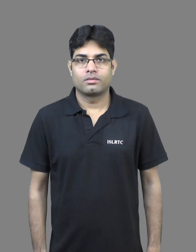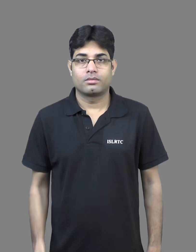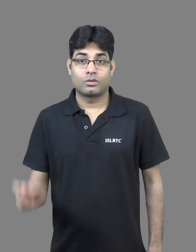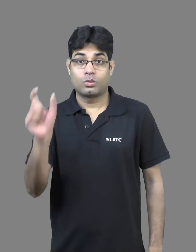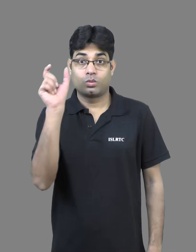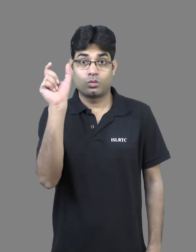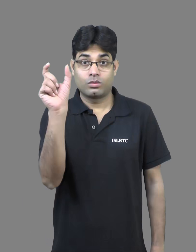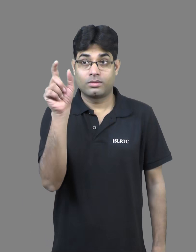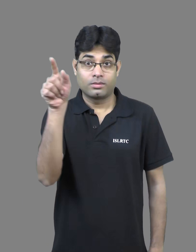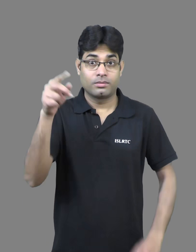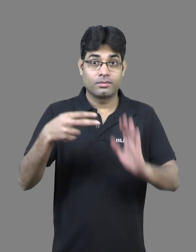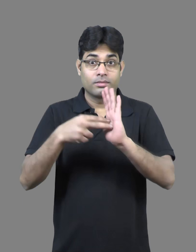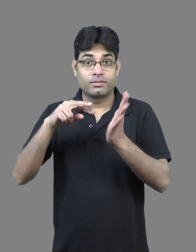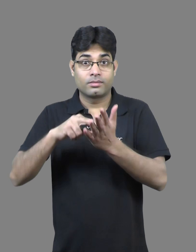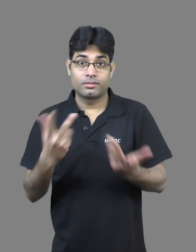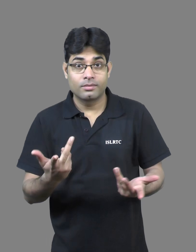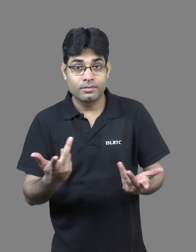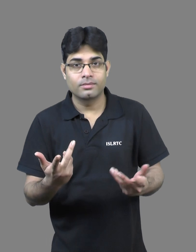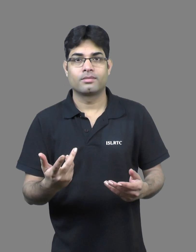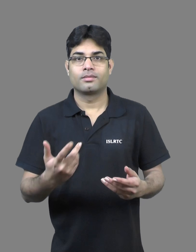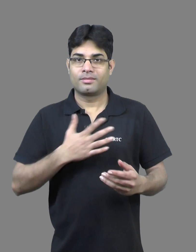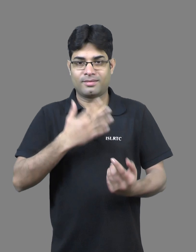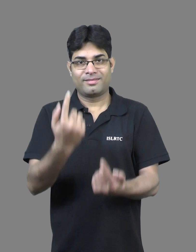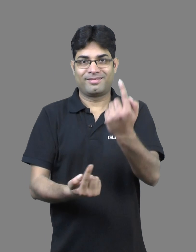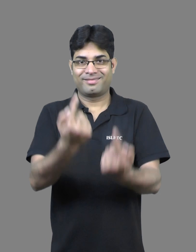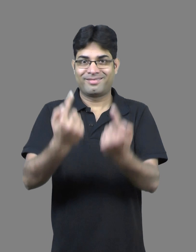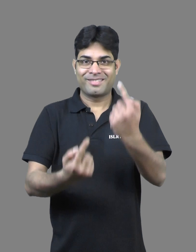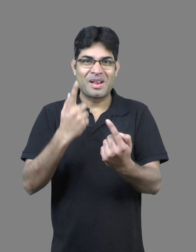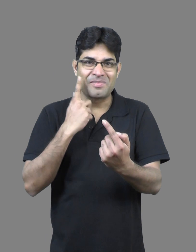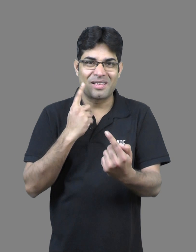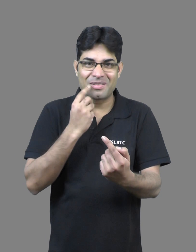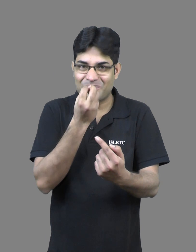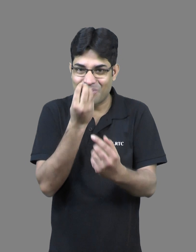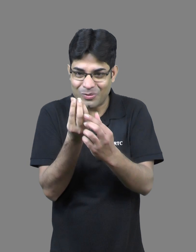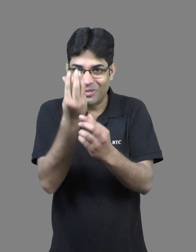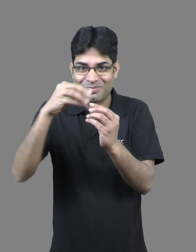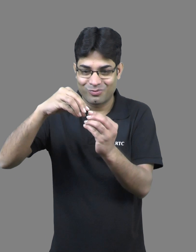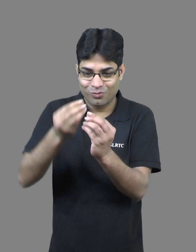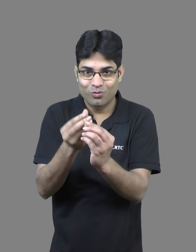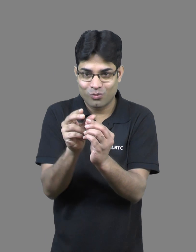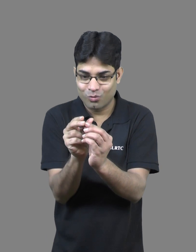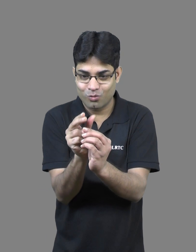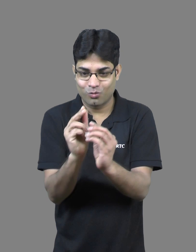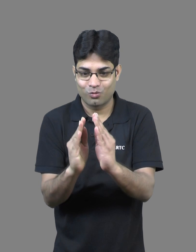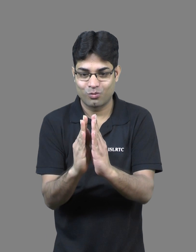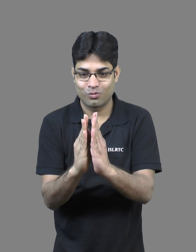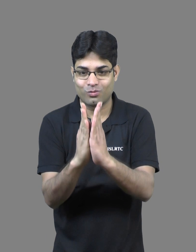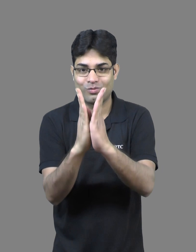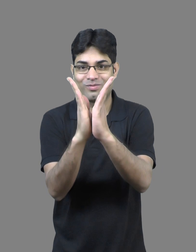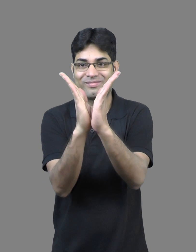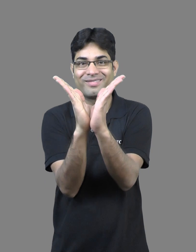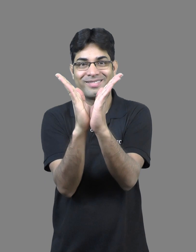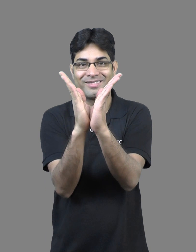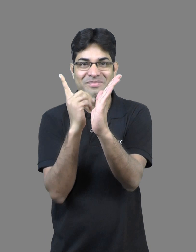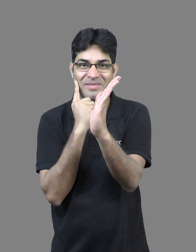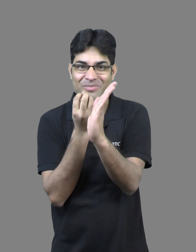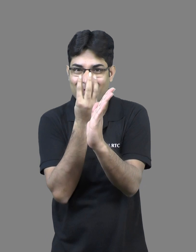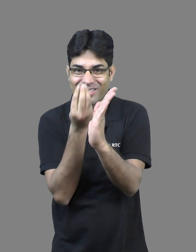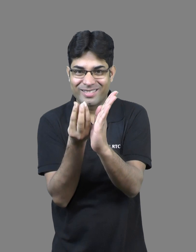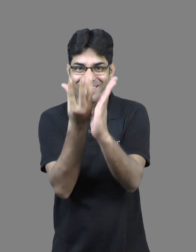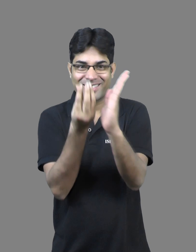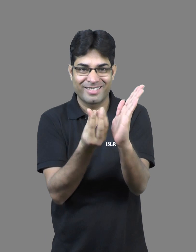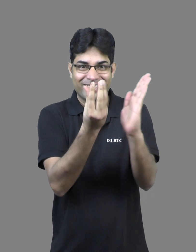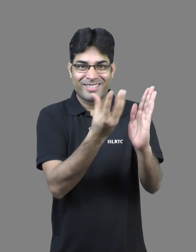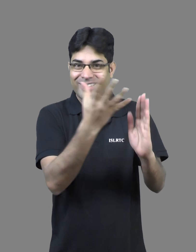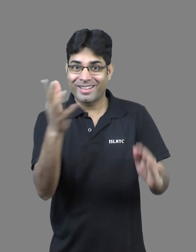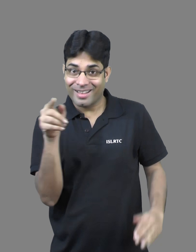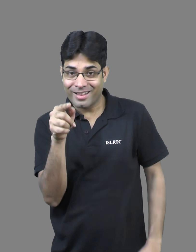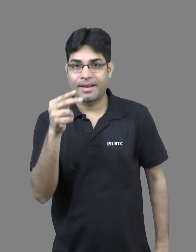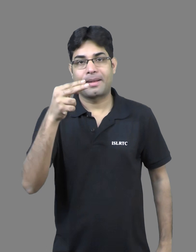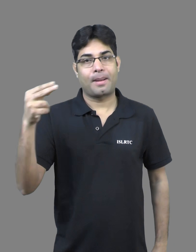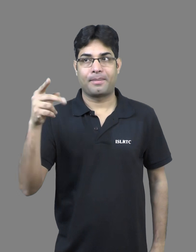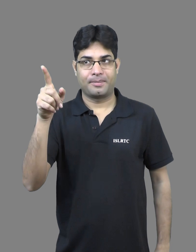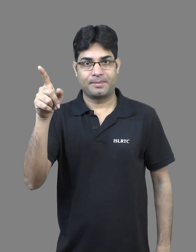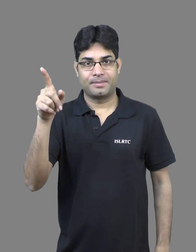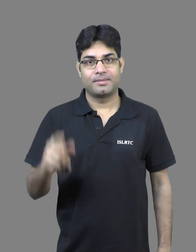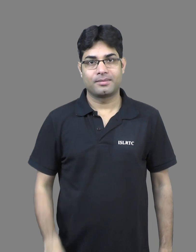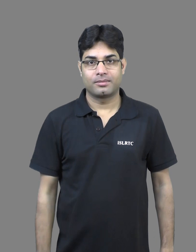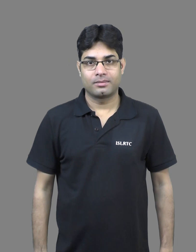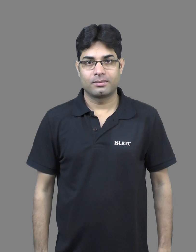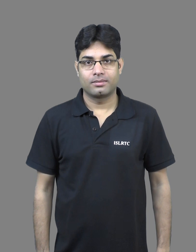Thevetia Neriefolia